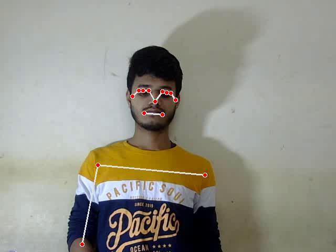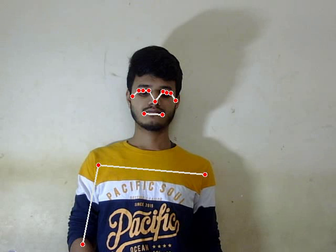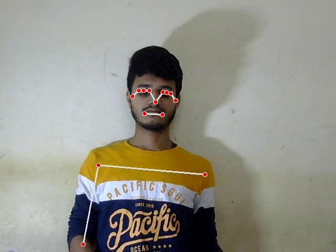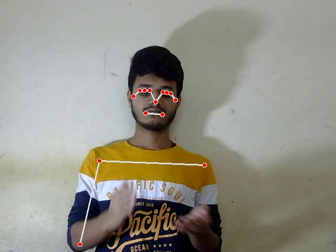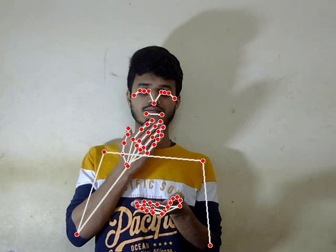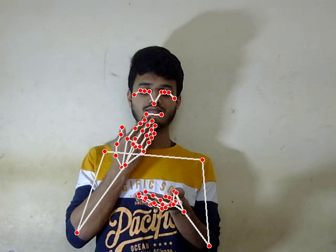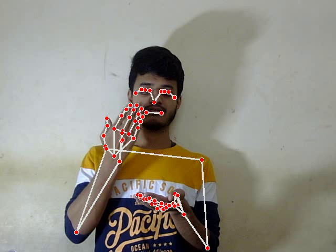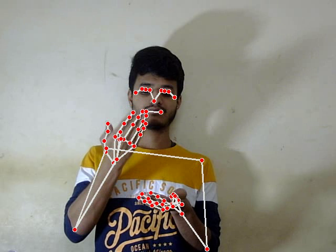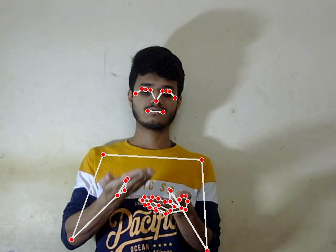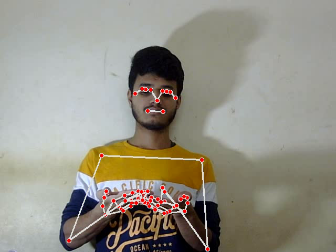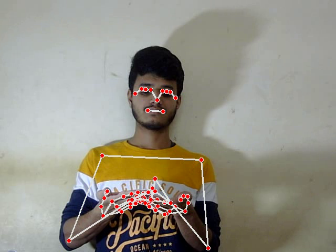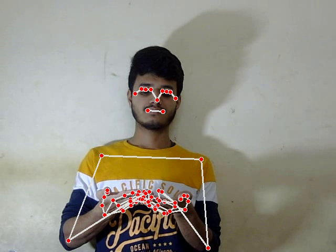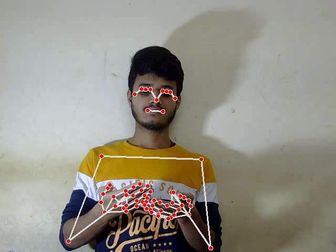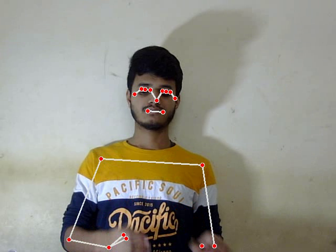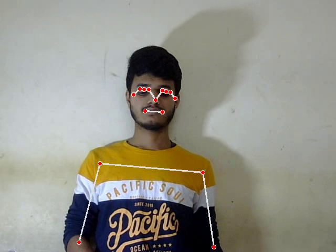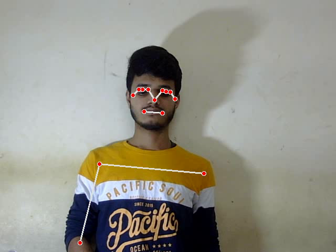good